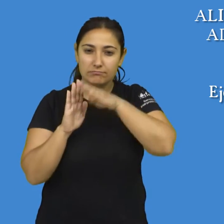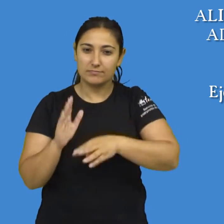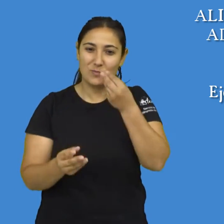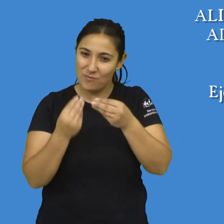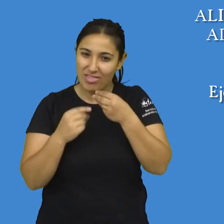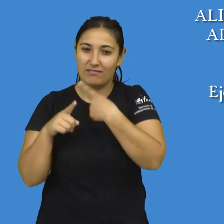comer